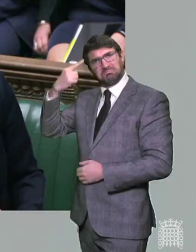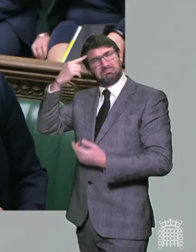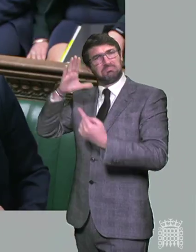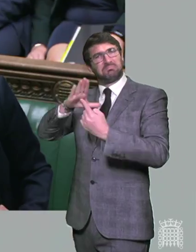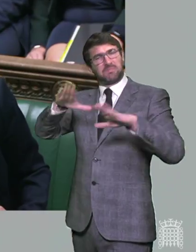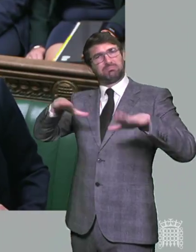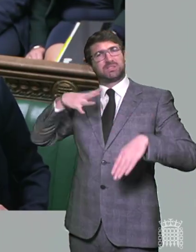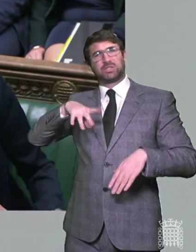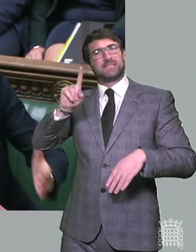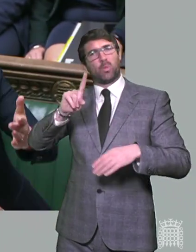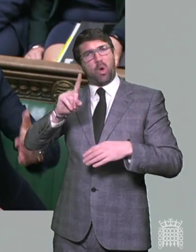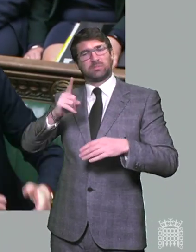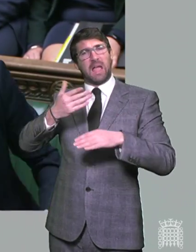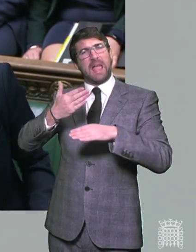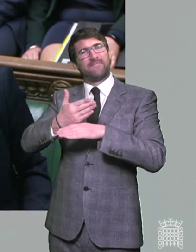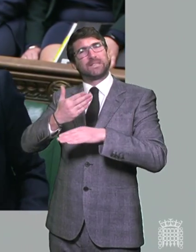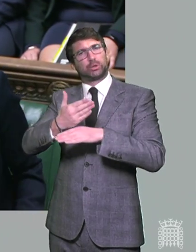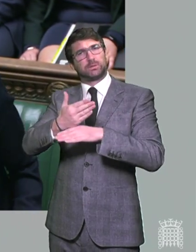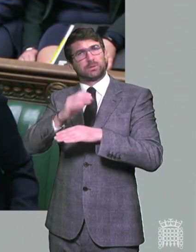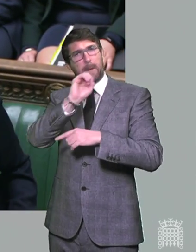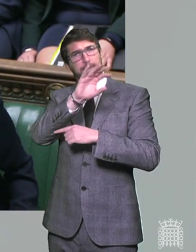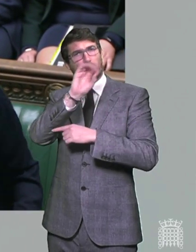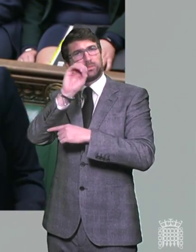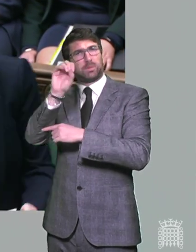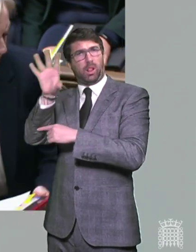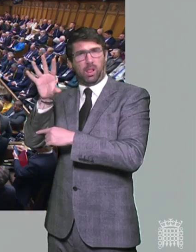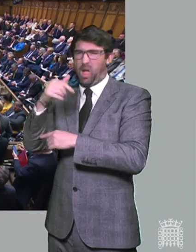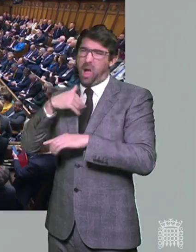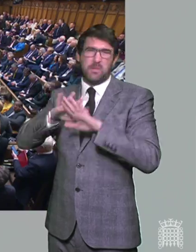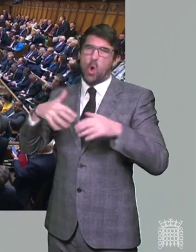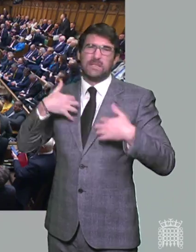That is what I am focused on, not making ideological points.